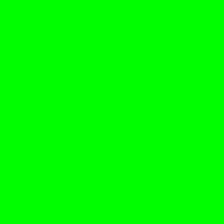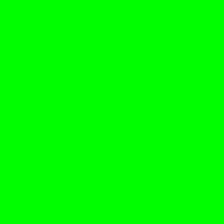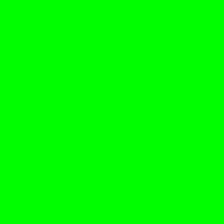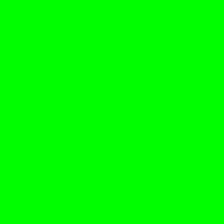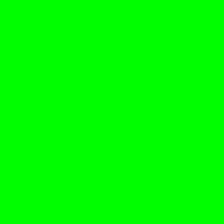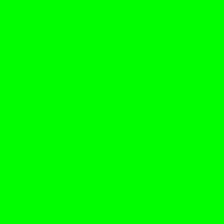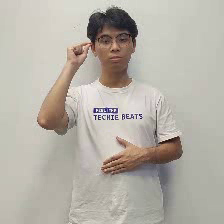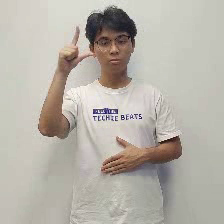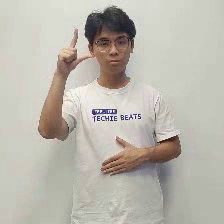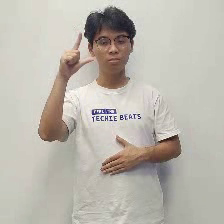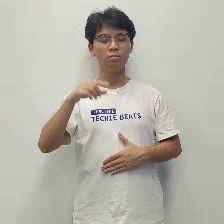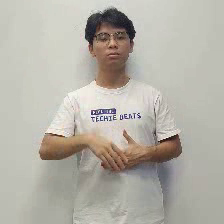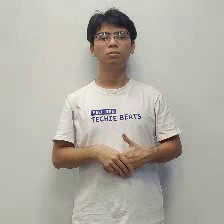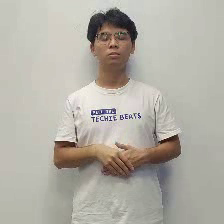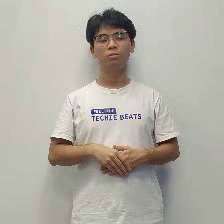Thức dậy